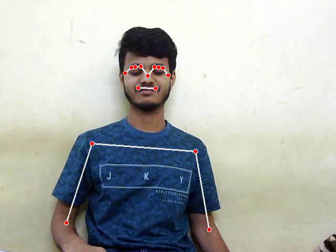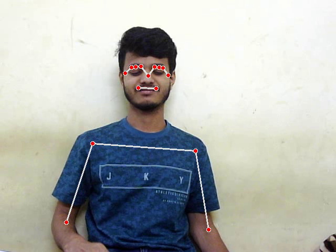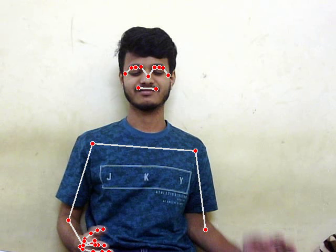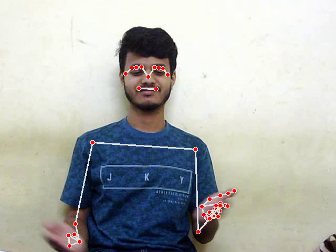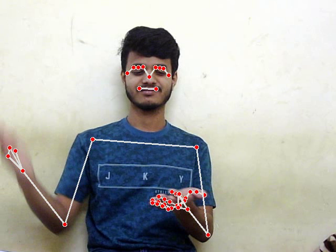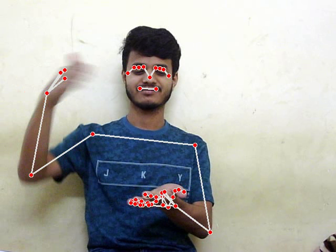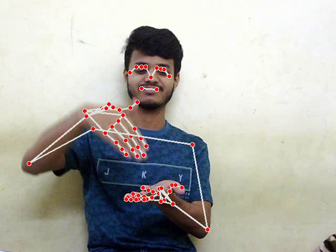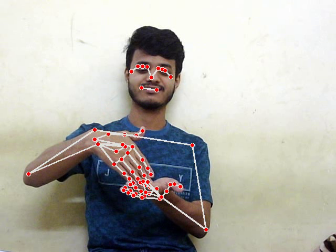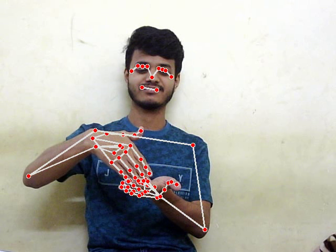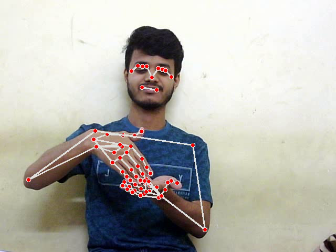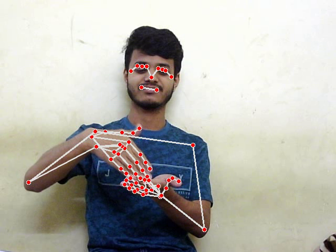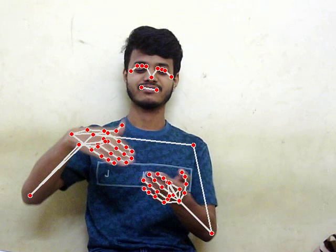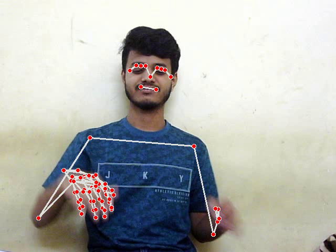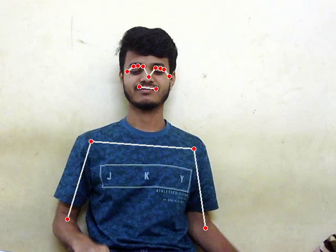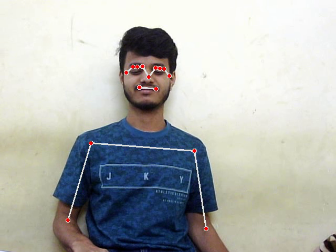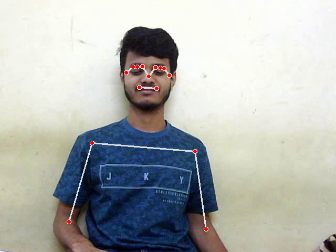again